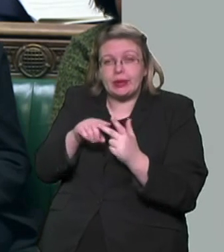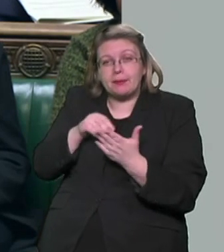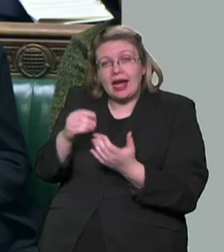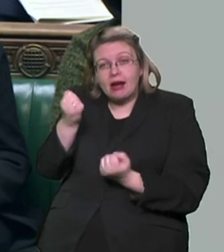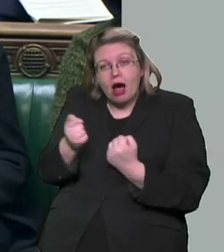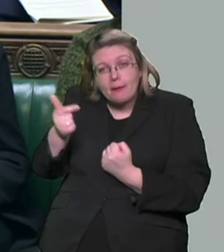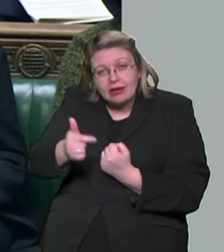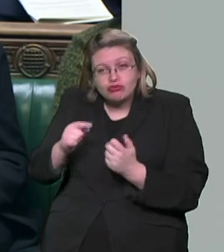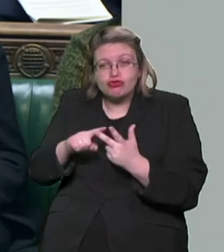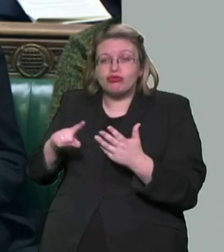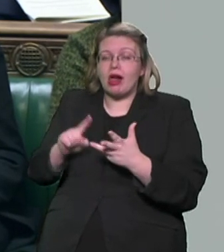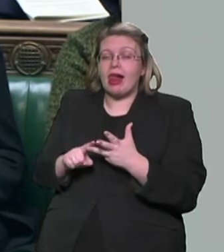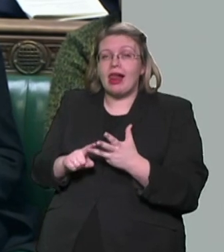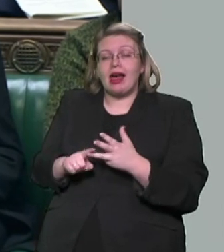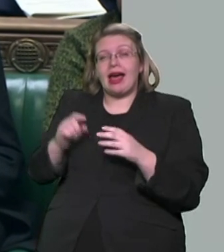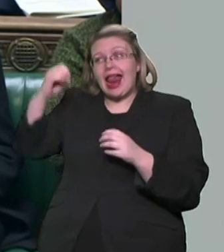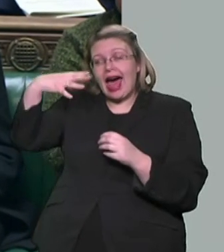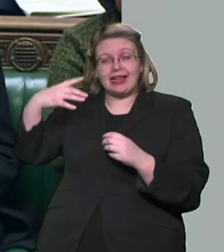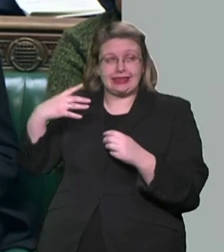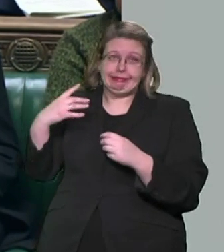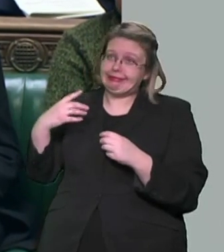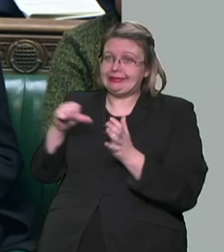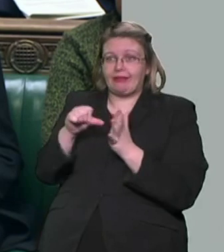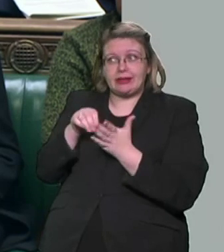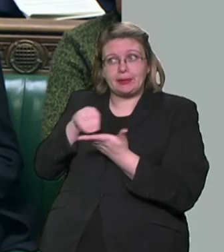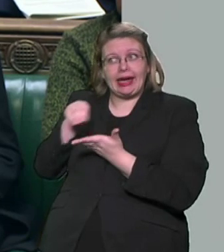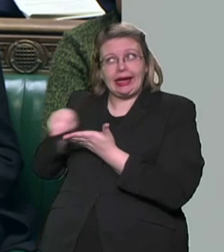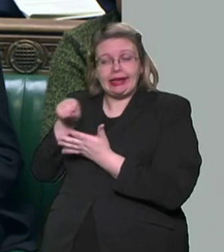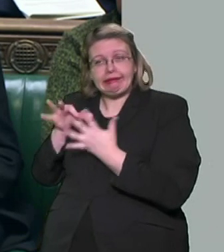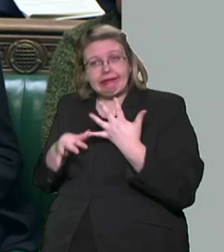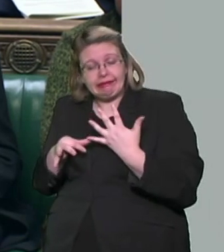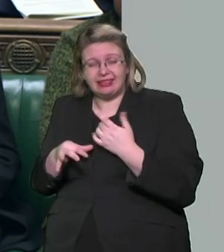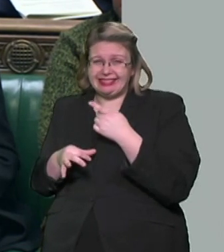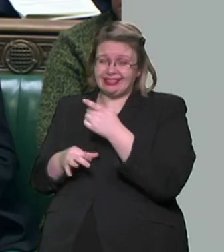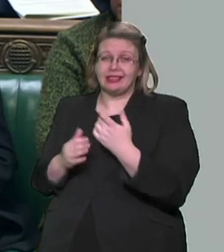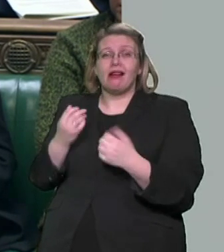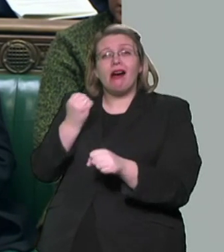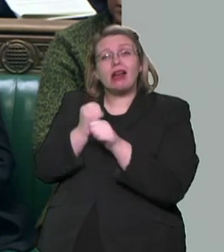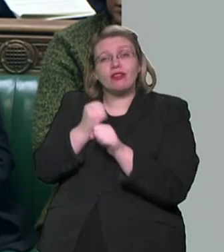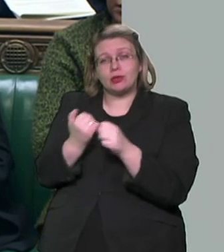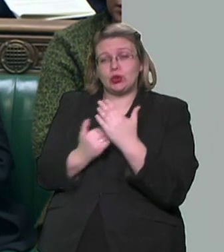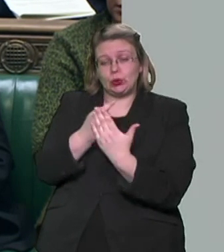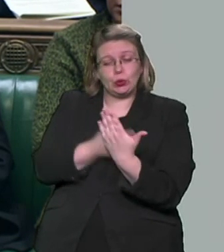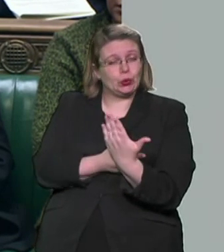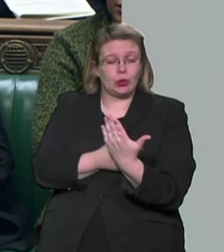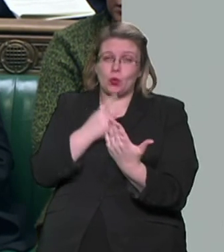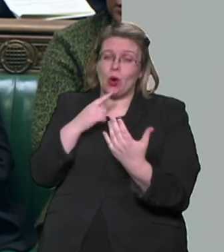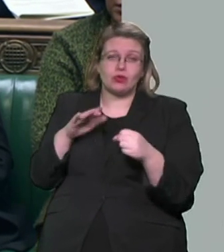The Office for Budget Responsibility estimates that the Government’s measures will only offset falling living standards by a third.